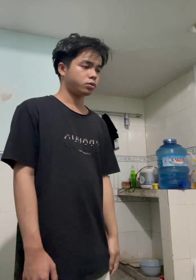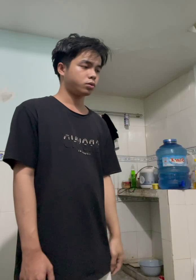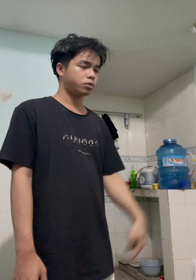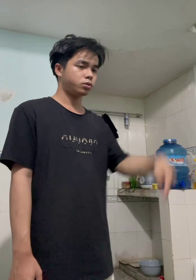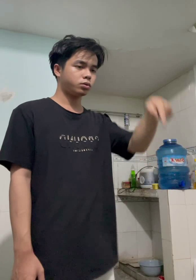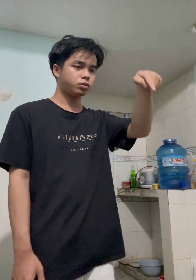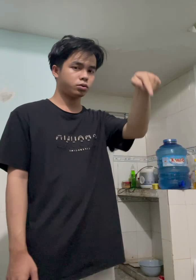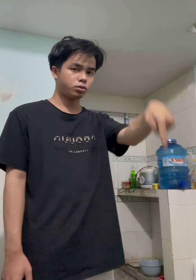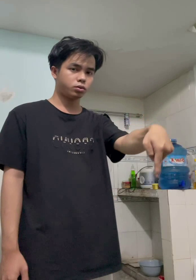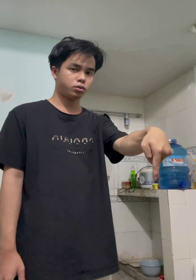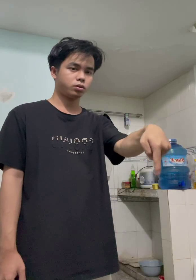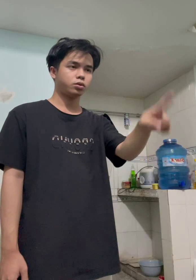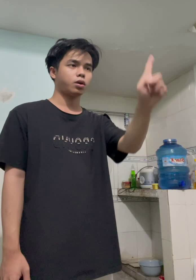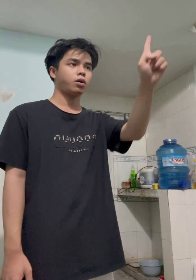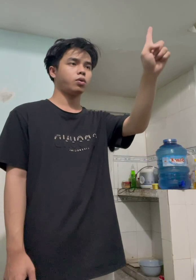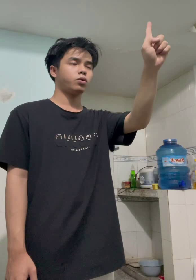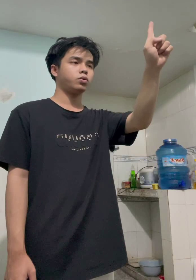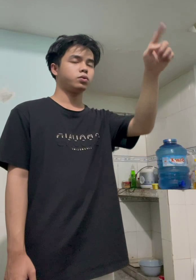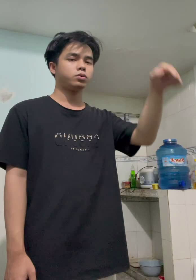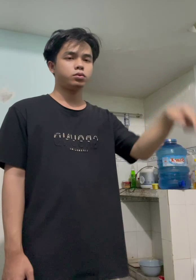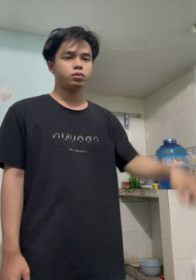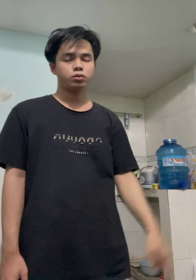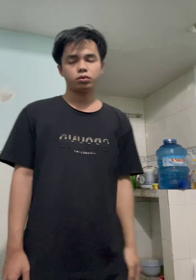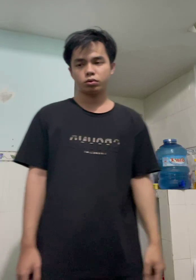di dau